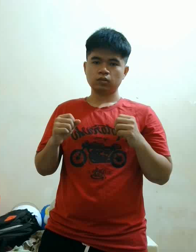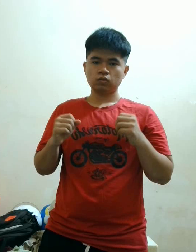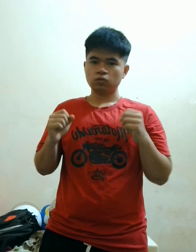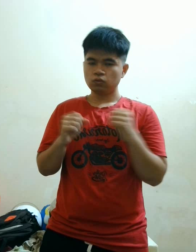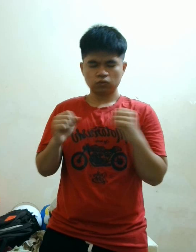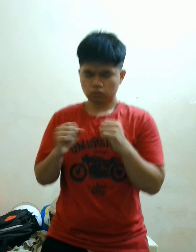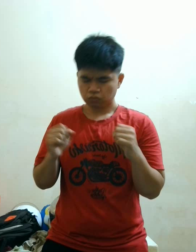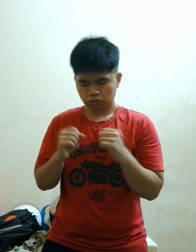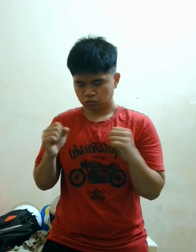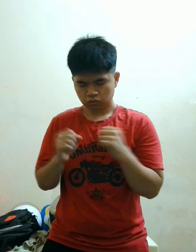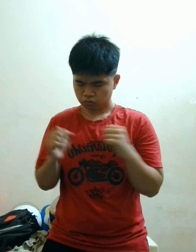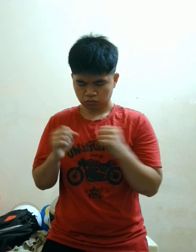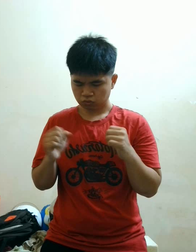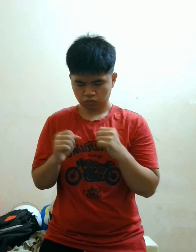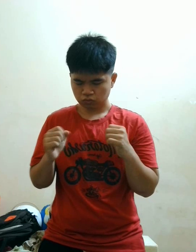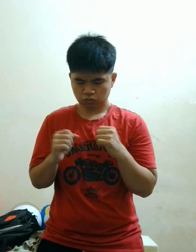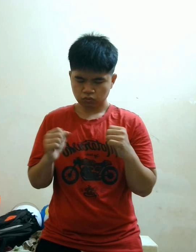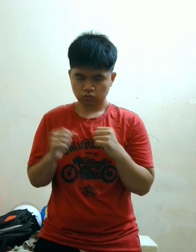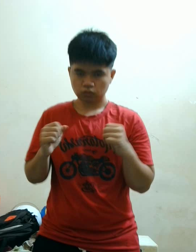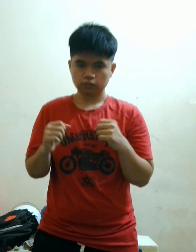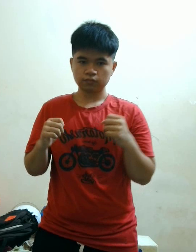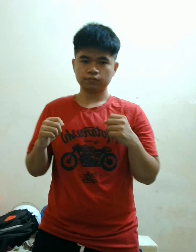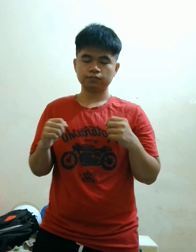lanh